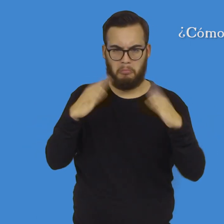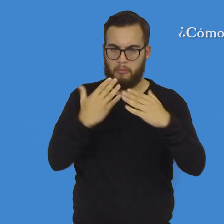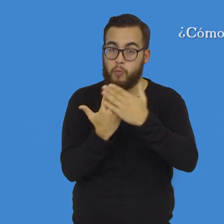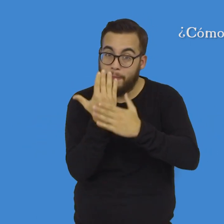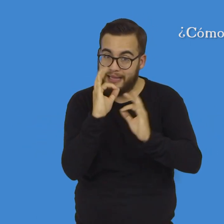día